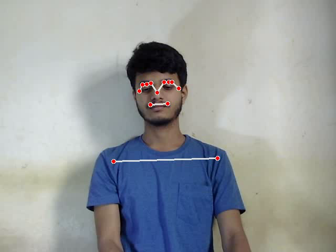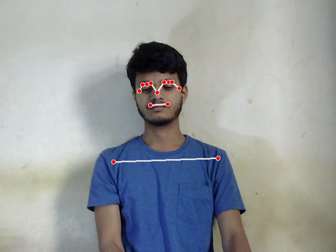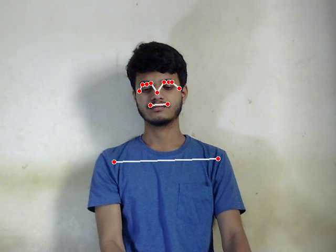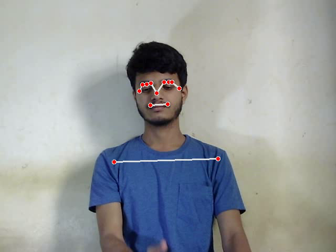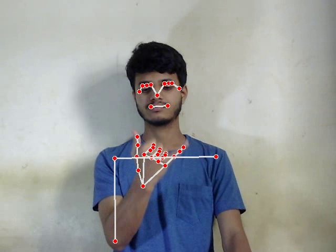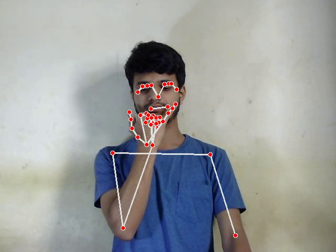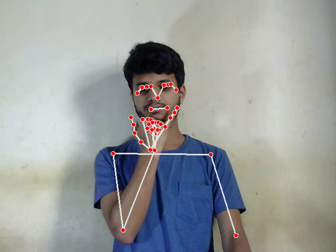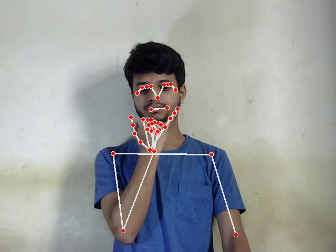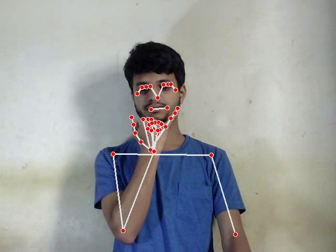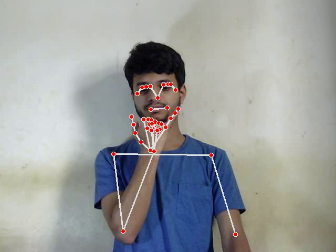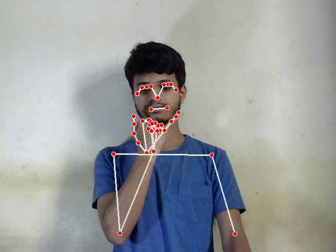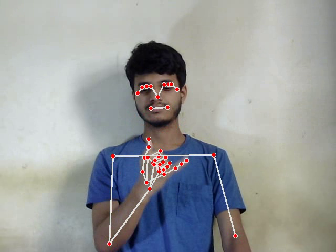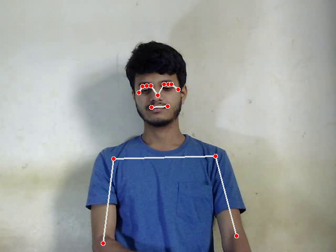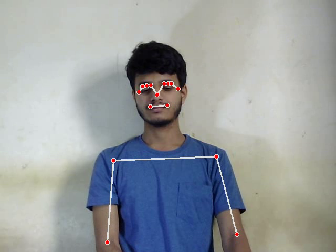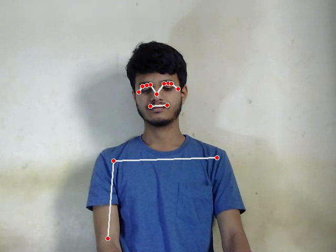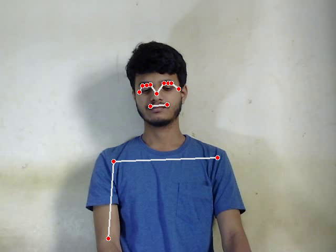wrong